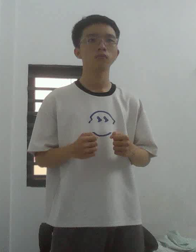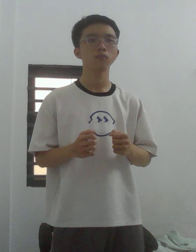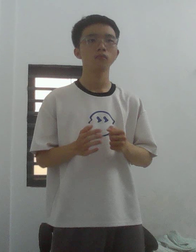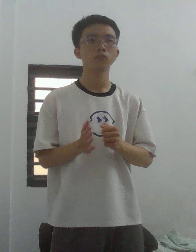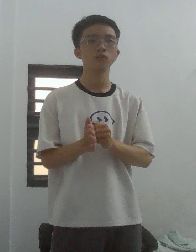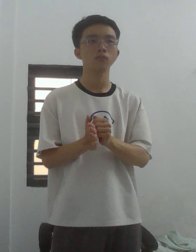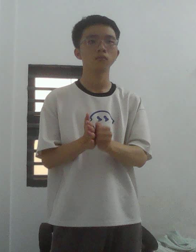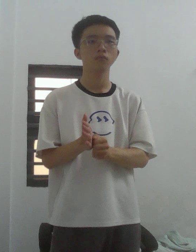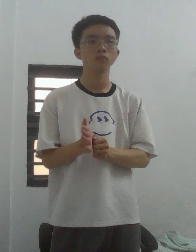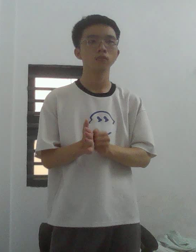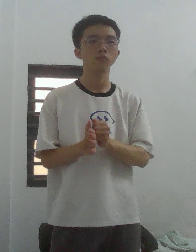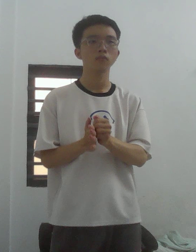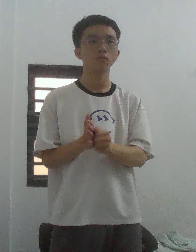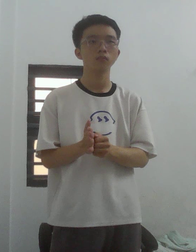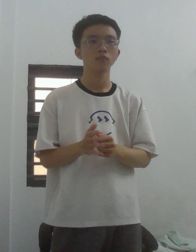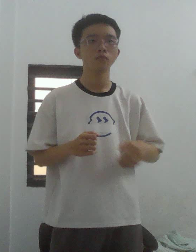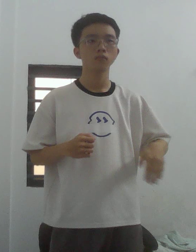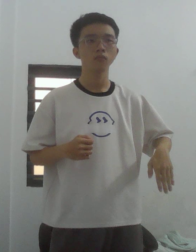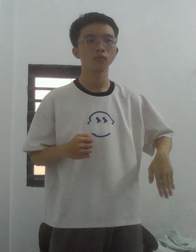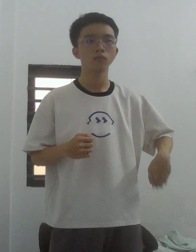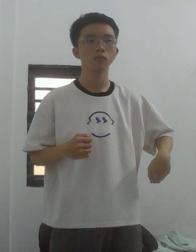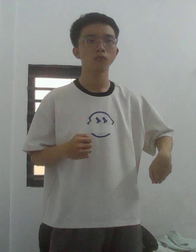thang sau